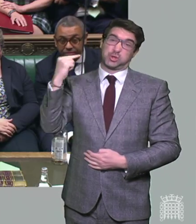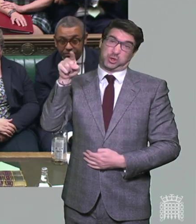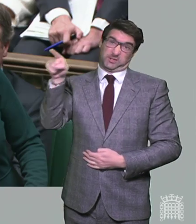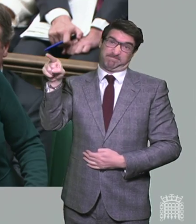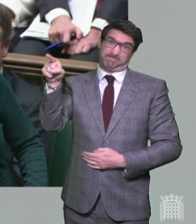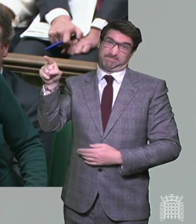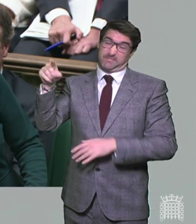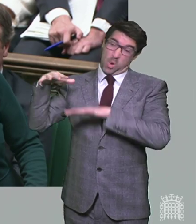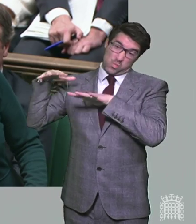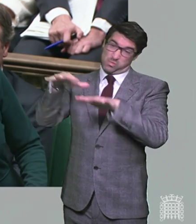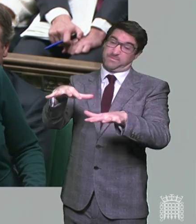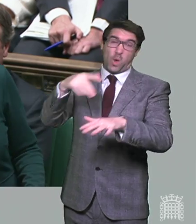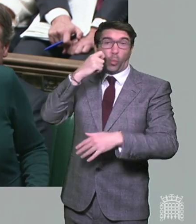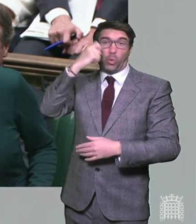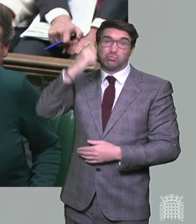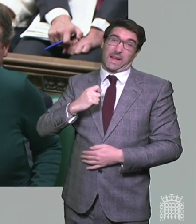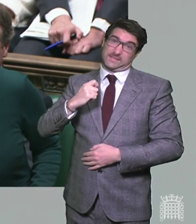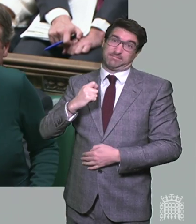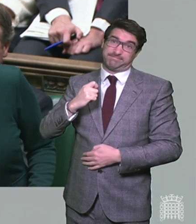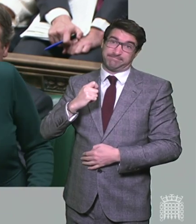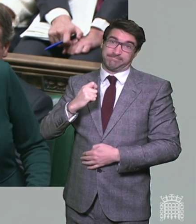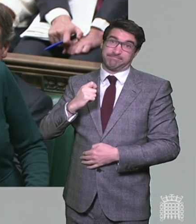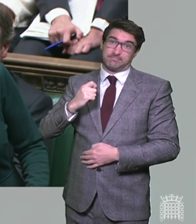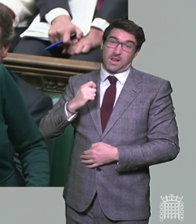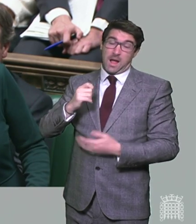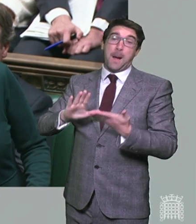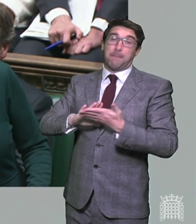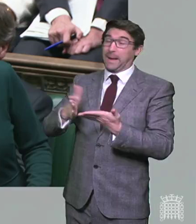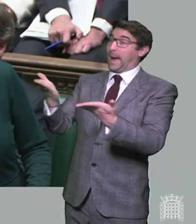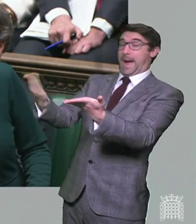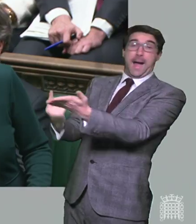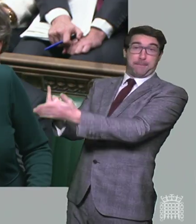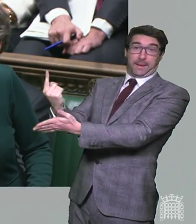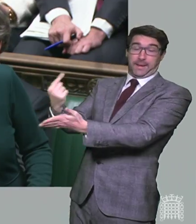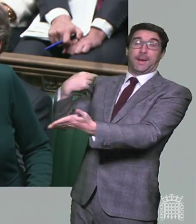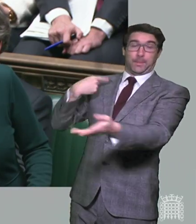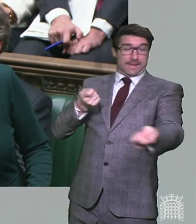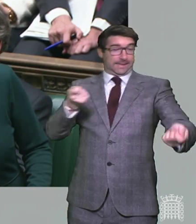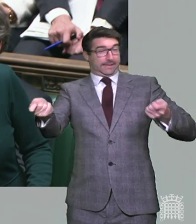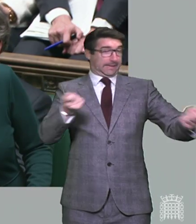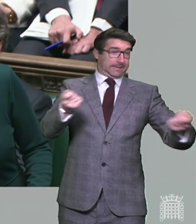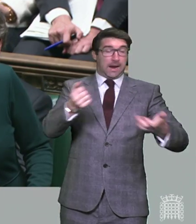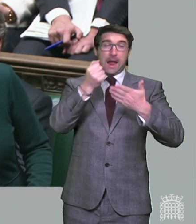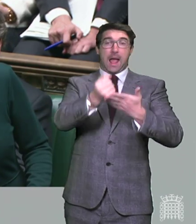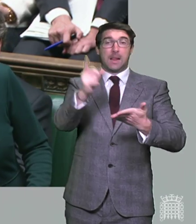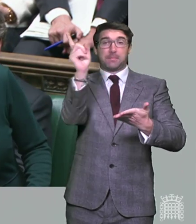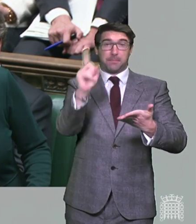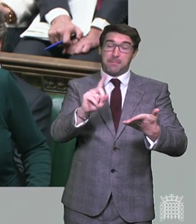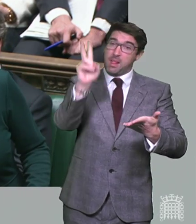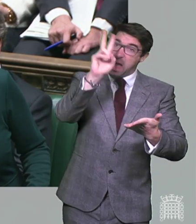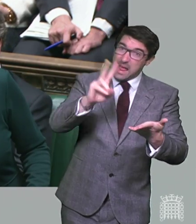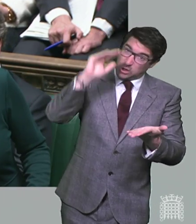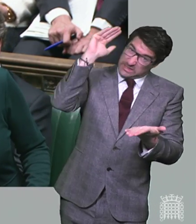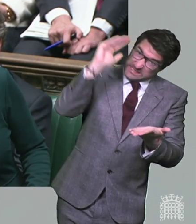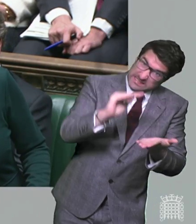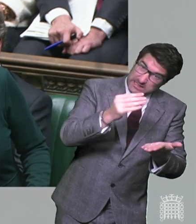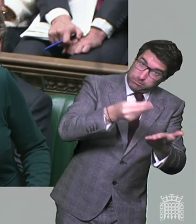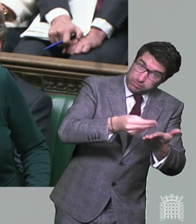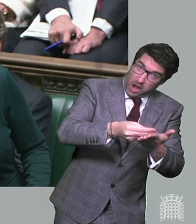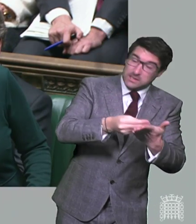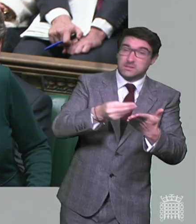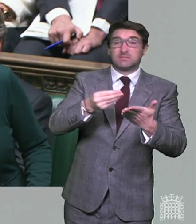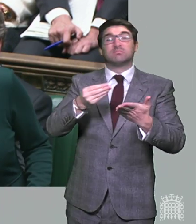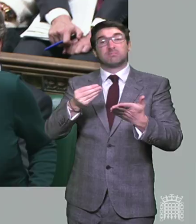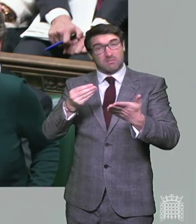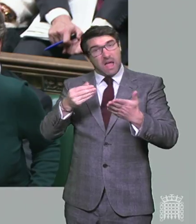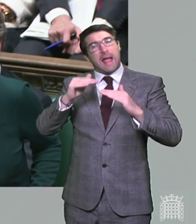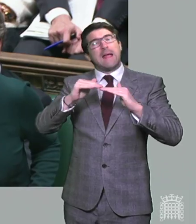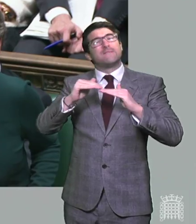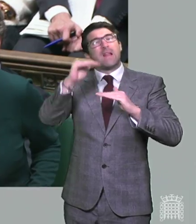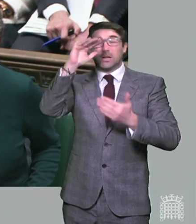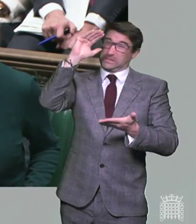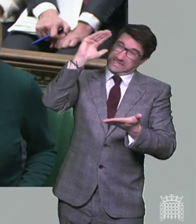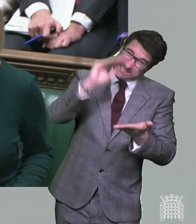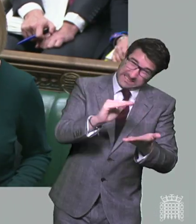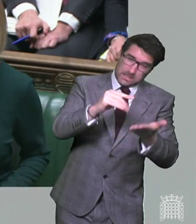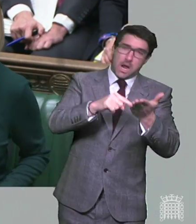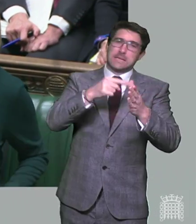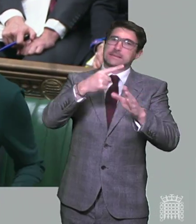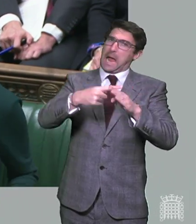What we are doing is helping people with lower stamp duty, helping people with their energy costs, reducing inflation with our energy package and keeping taxes low.